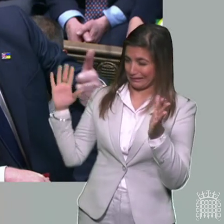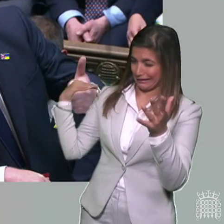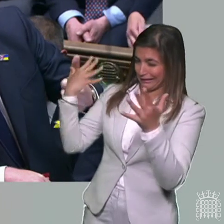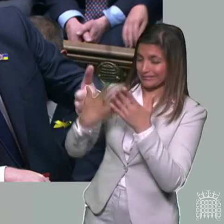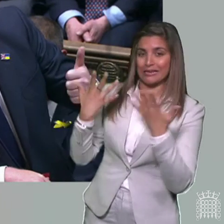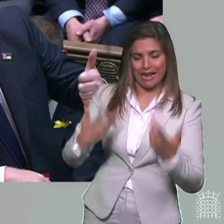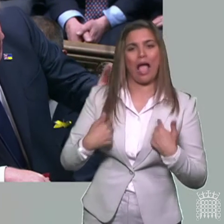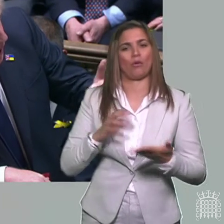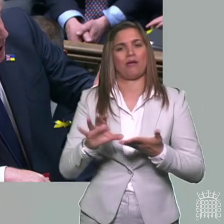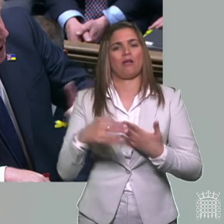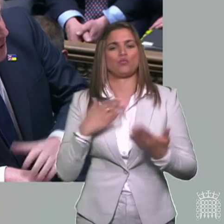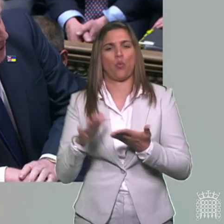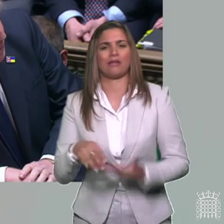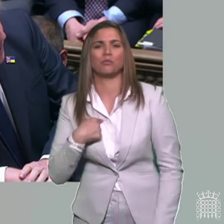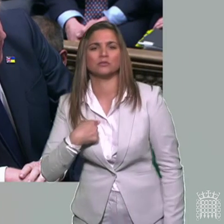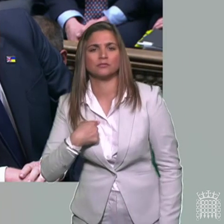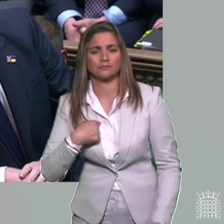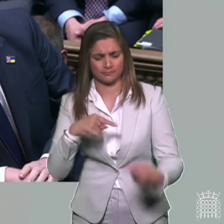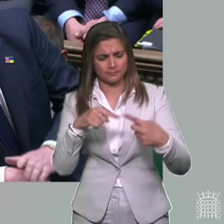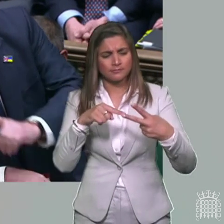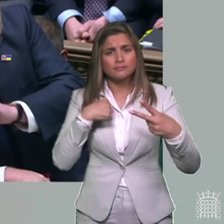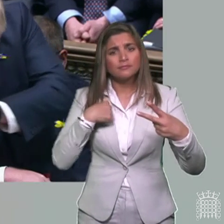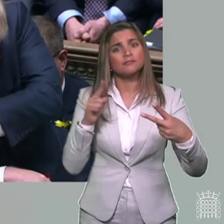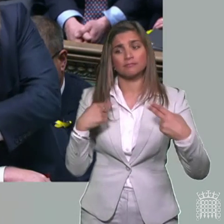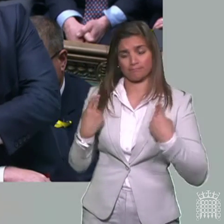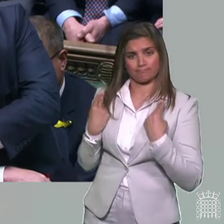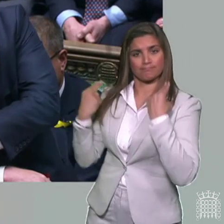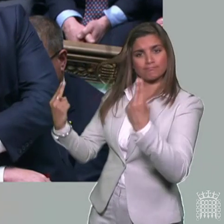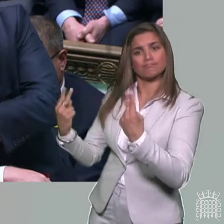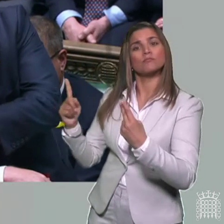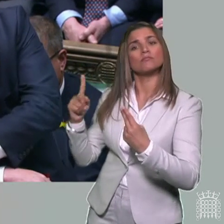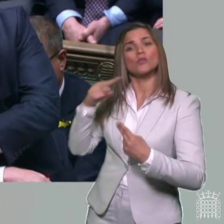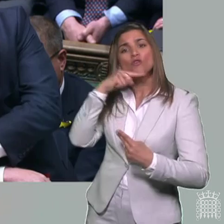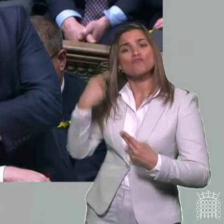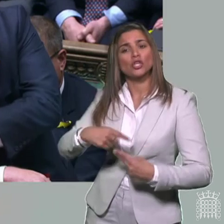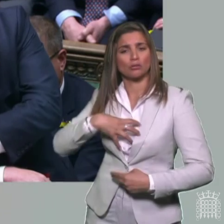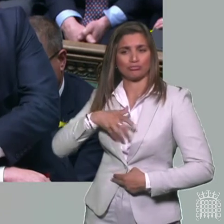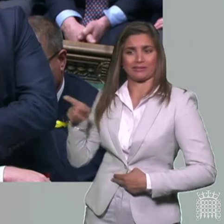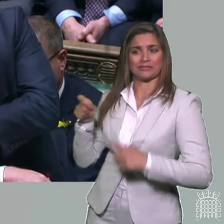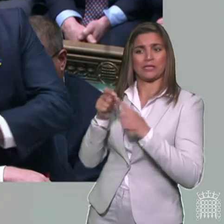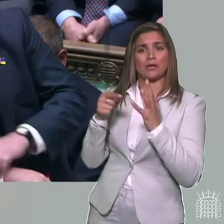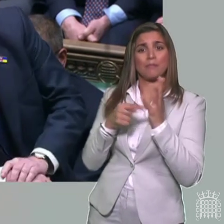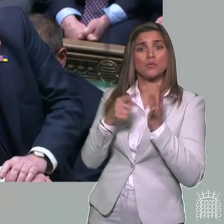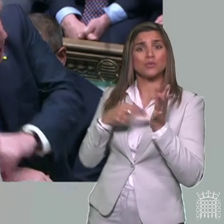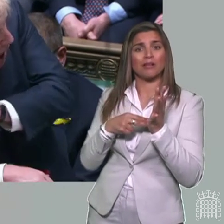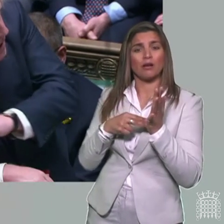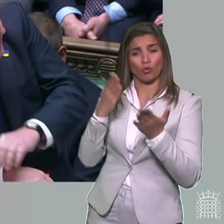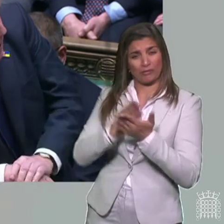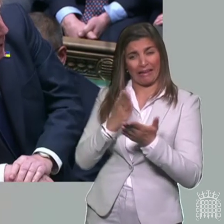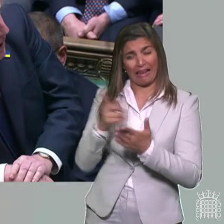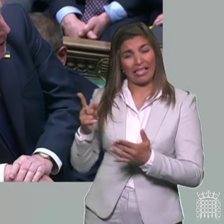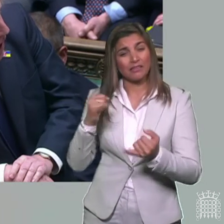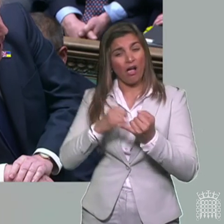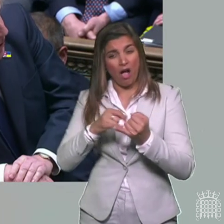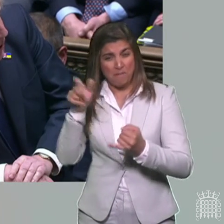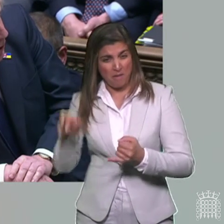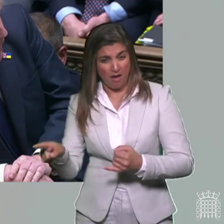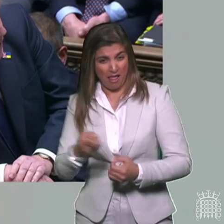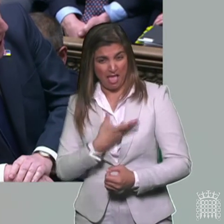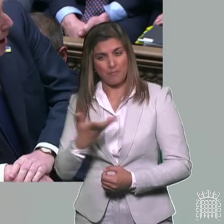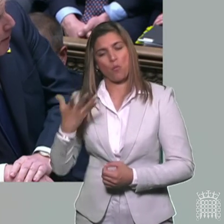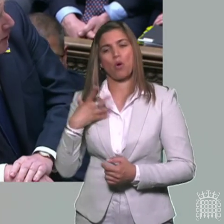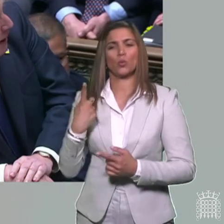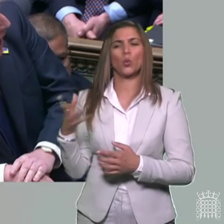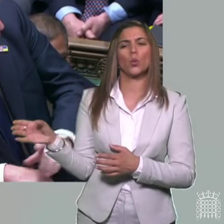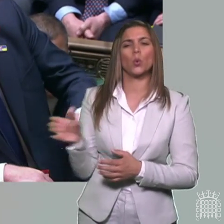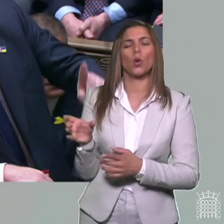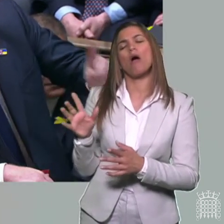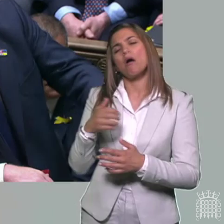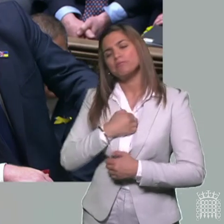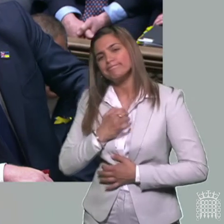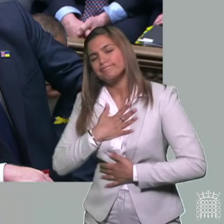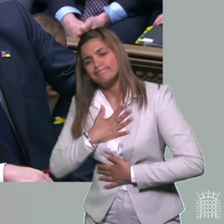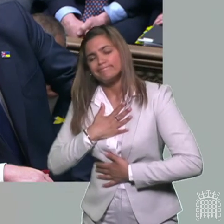We are standing up to Putin, when the right honourable and learned Gentleman would have elected a Putin apologist—that is what he wanted to do, and he campaigned to do that.